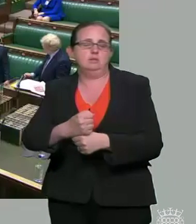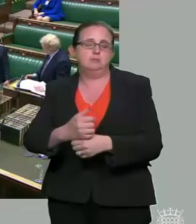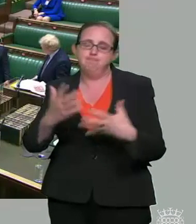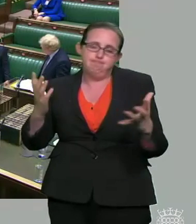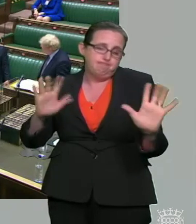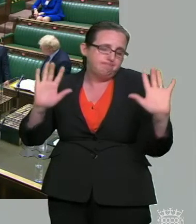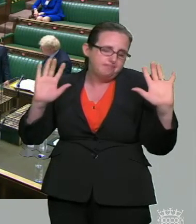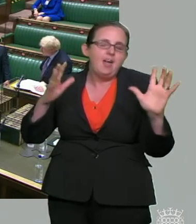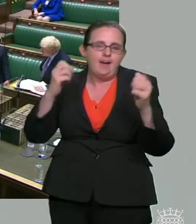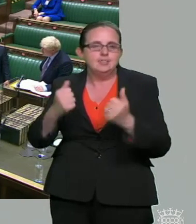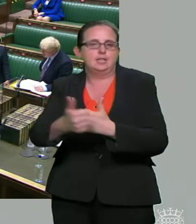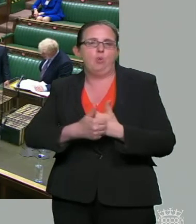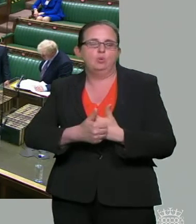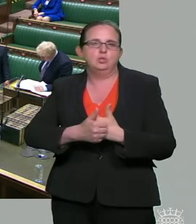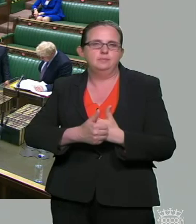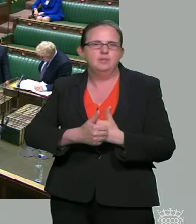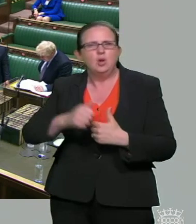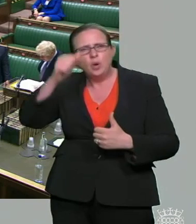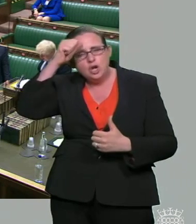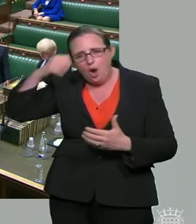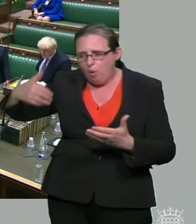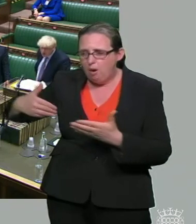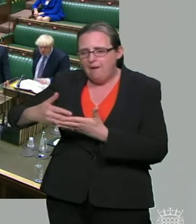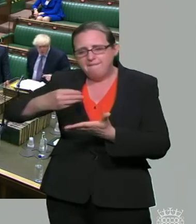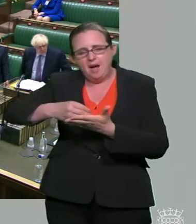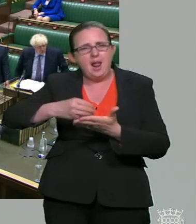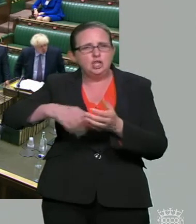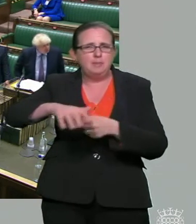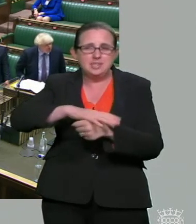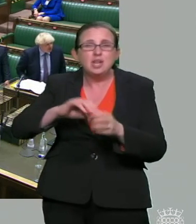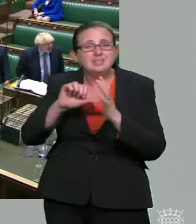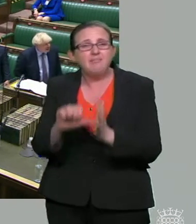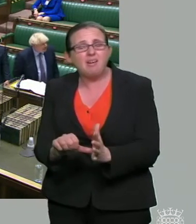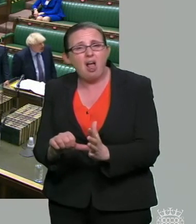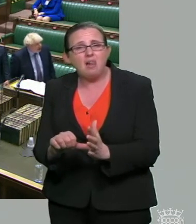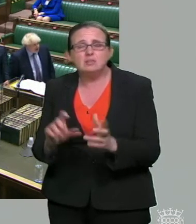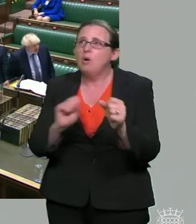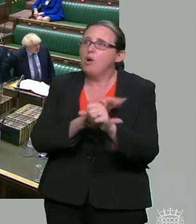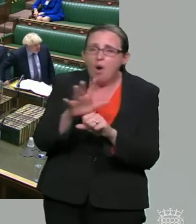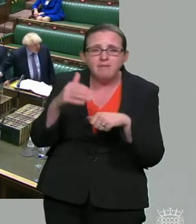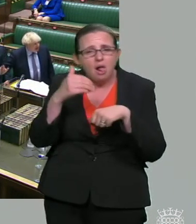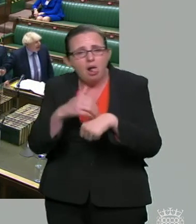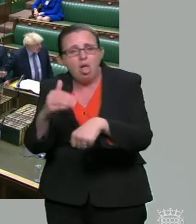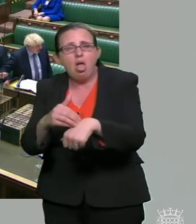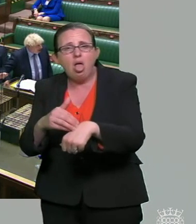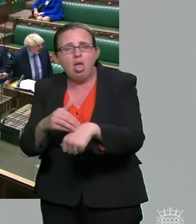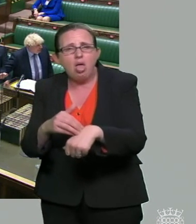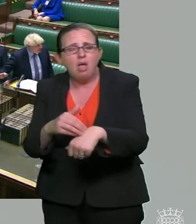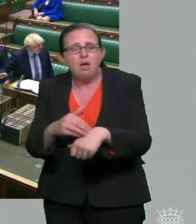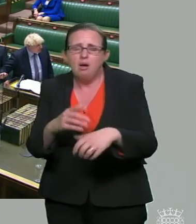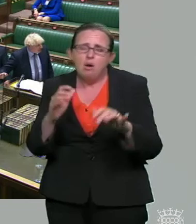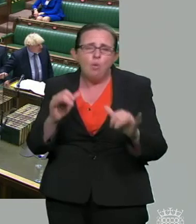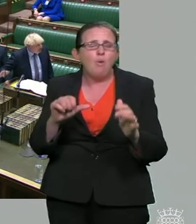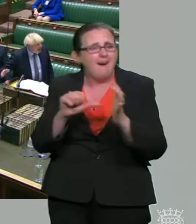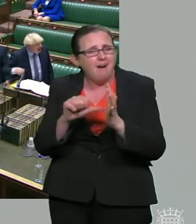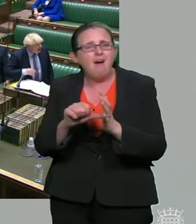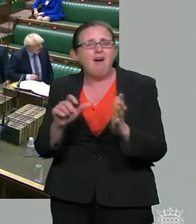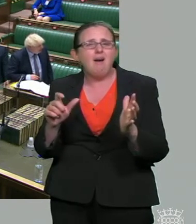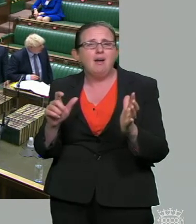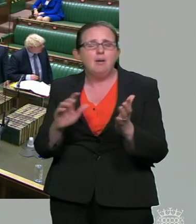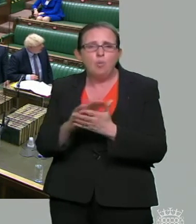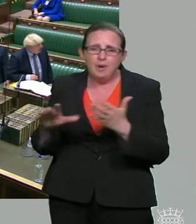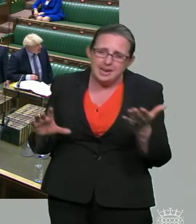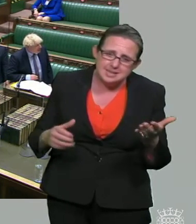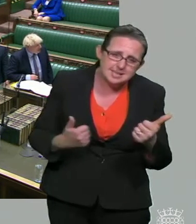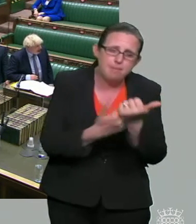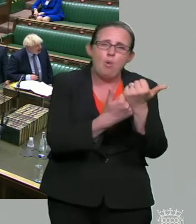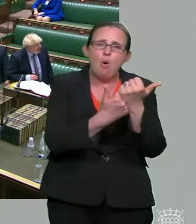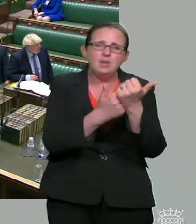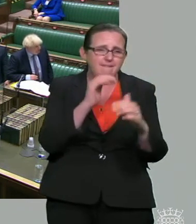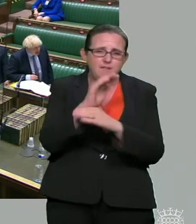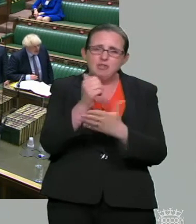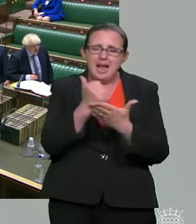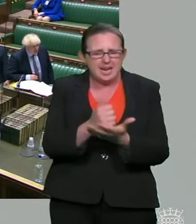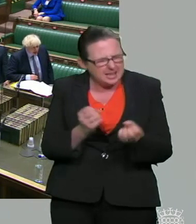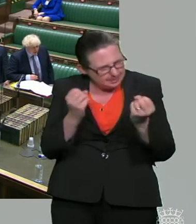We are in very, very difficult financial times, but you should not believe the lefty propaganda, Mr Speaker, that you hear from those on the Opposition Benches.